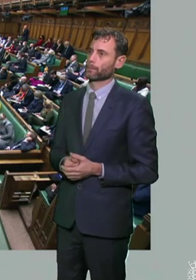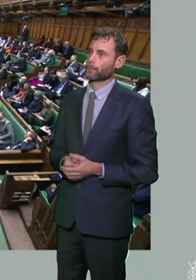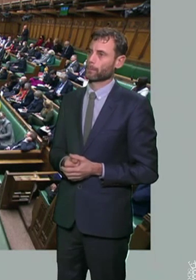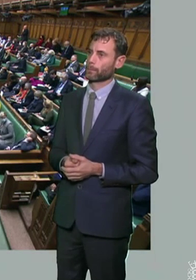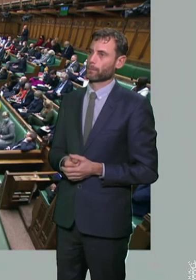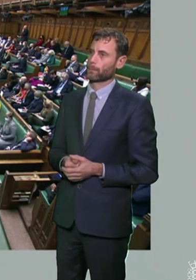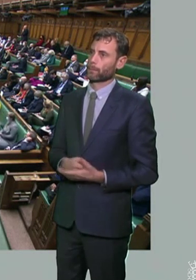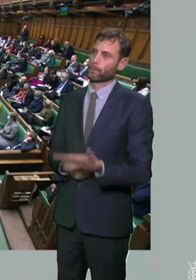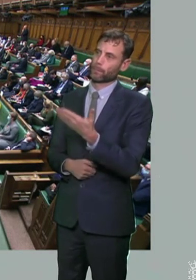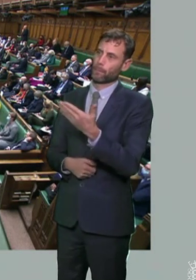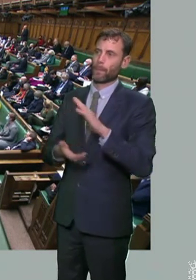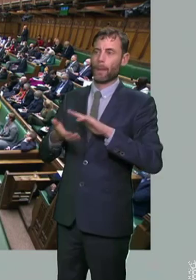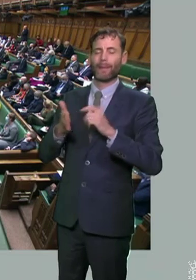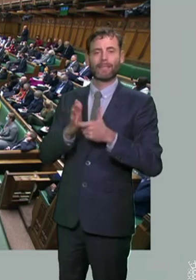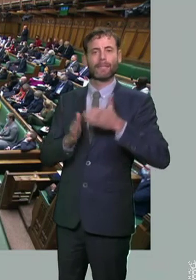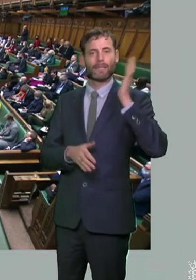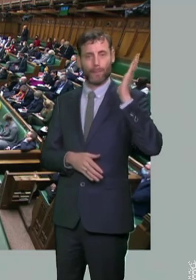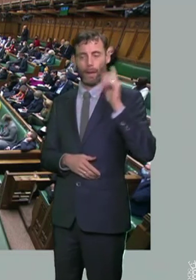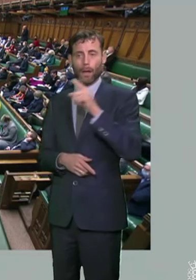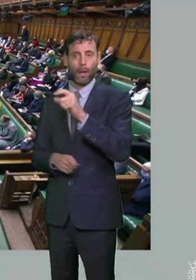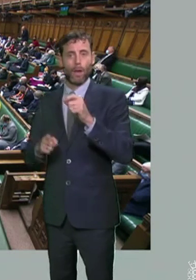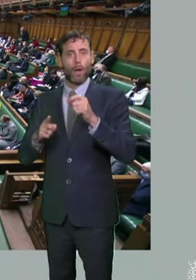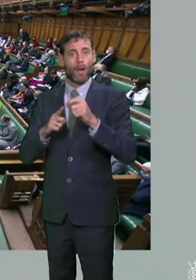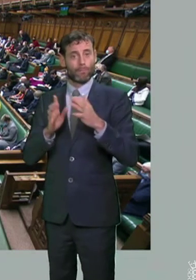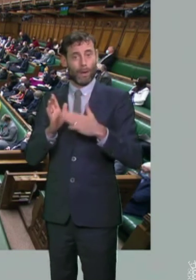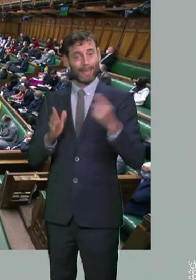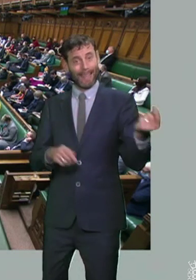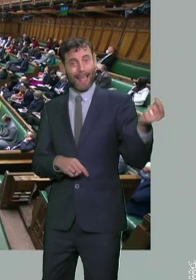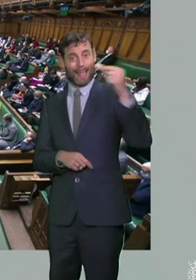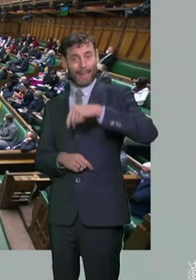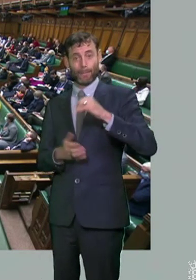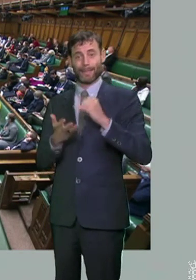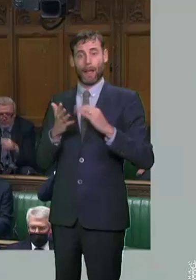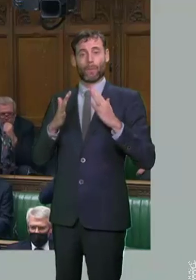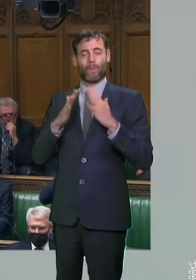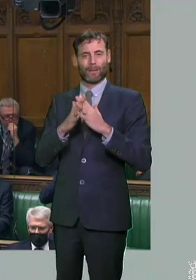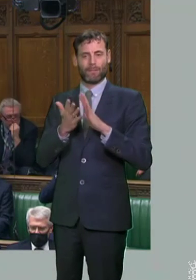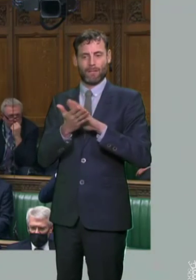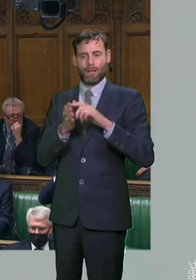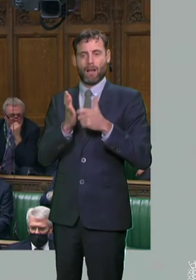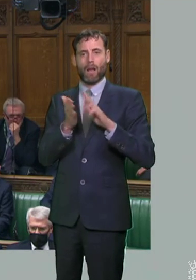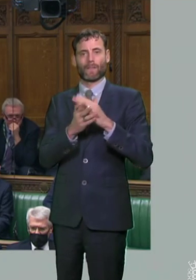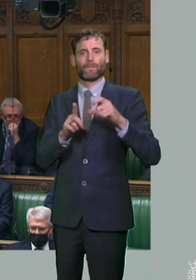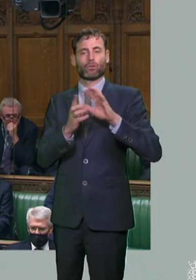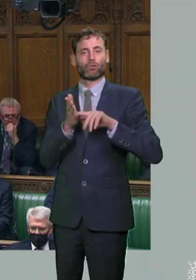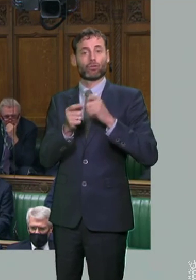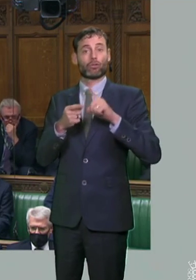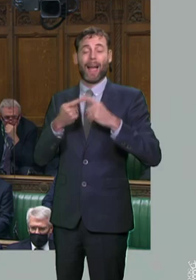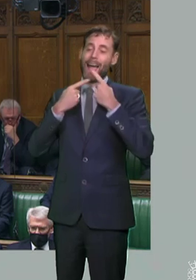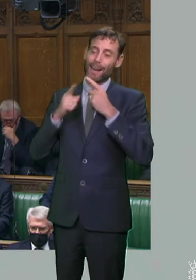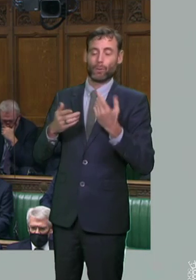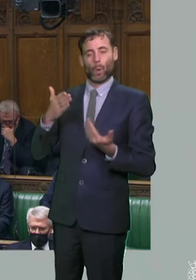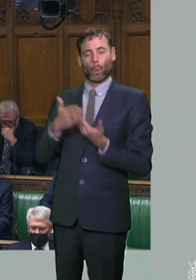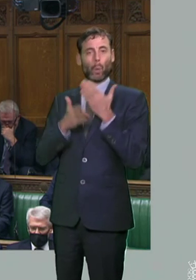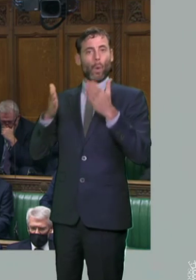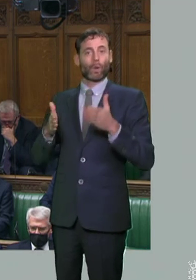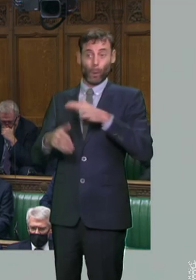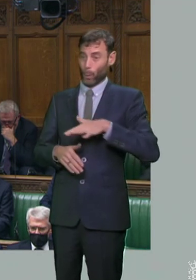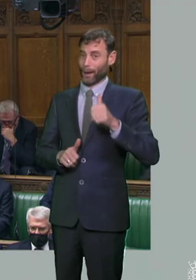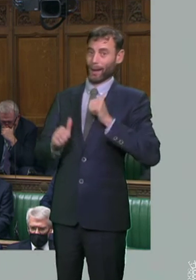The Prime Minister cheered all of my constituents up when he came to south-west Hertfordshire and said that we were going to have a new hospital.